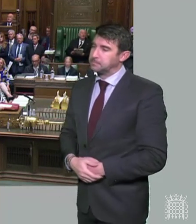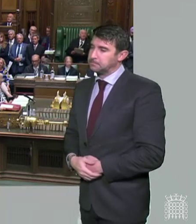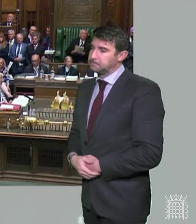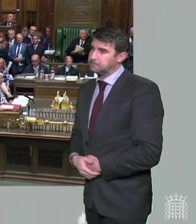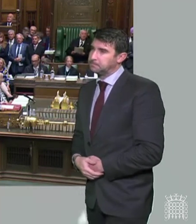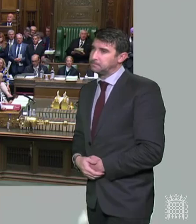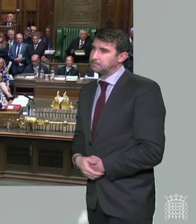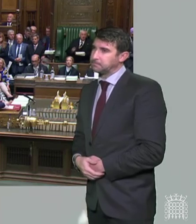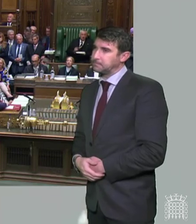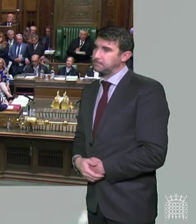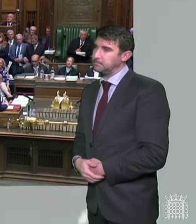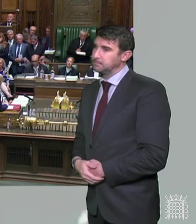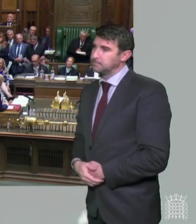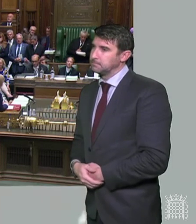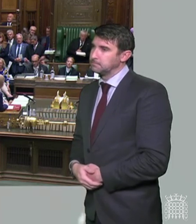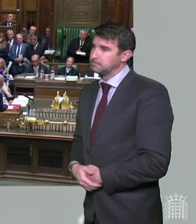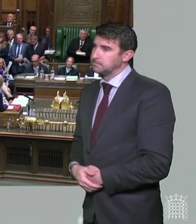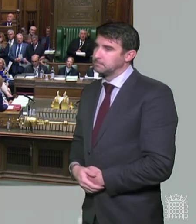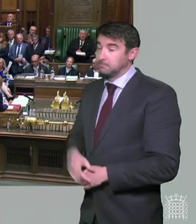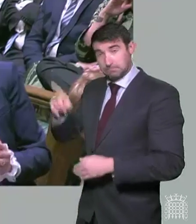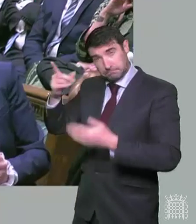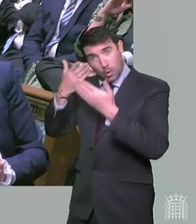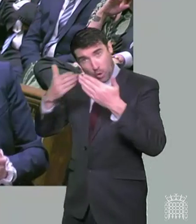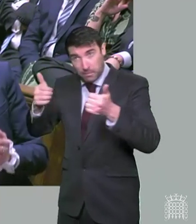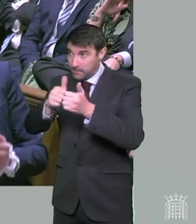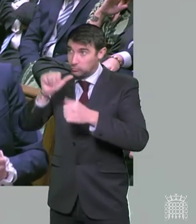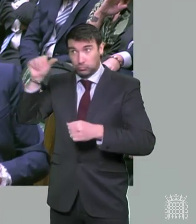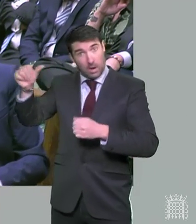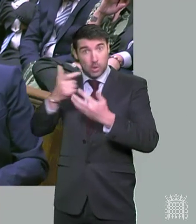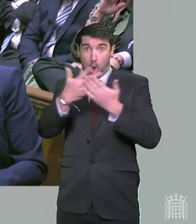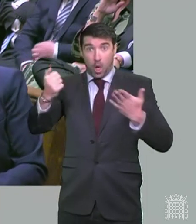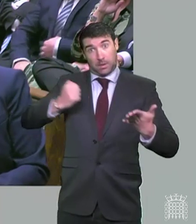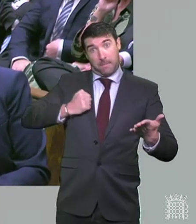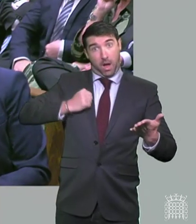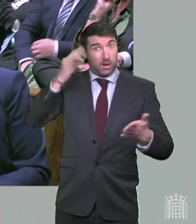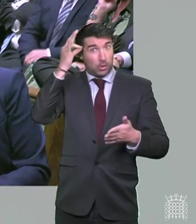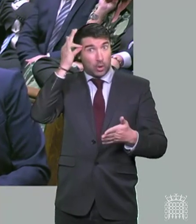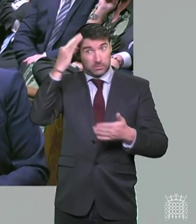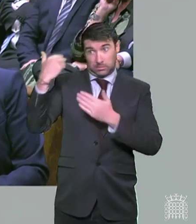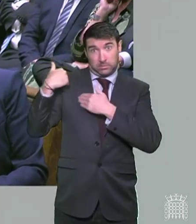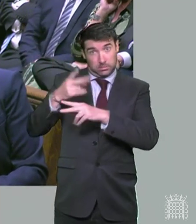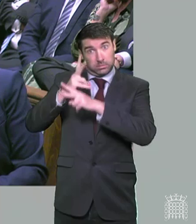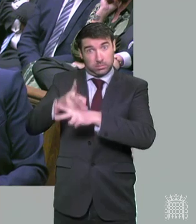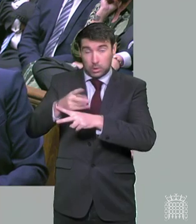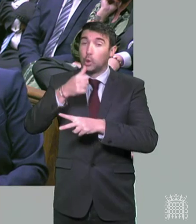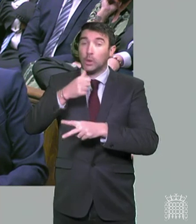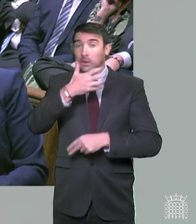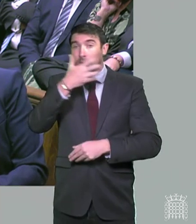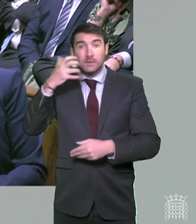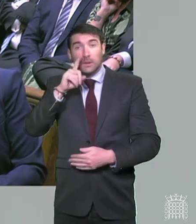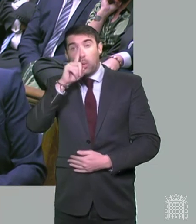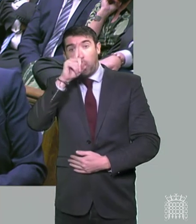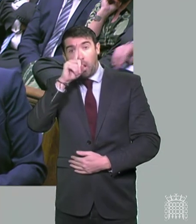My honourable Friend is right. Many of my constituents, too, rely on heating oil for their fuel.